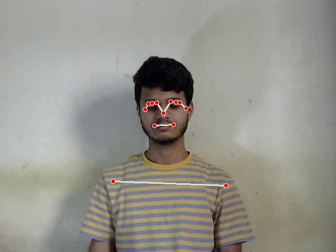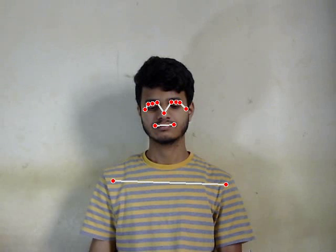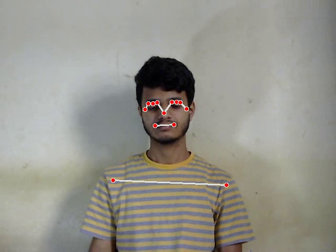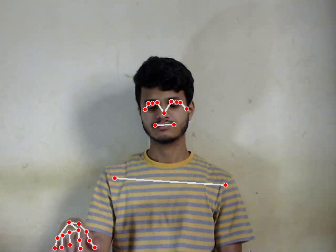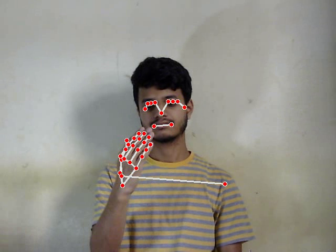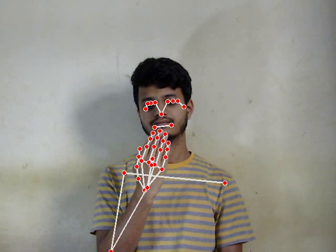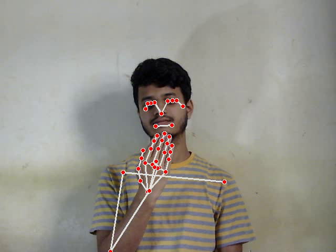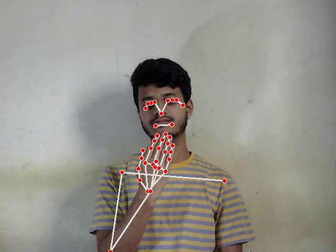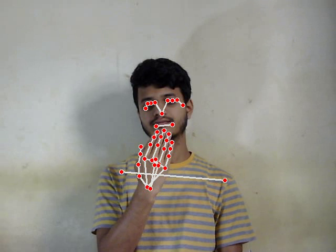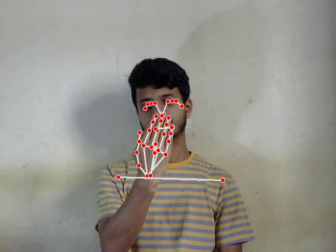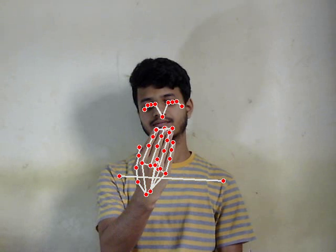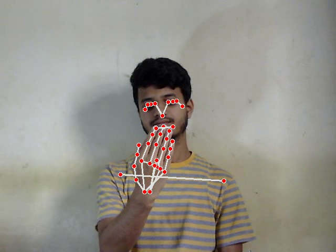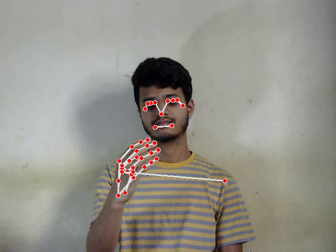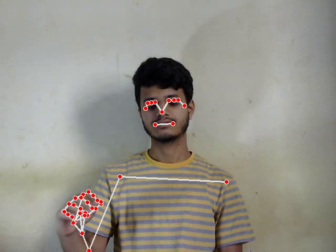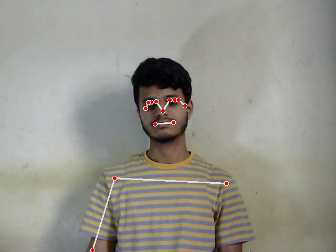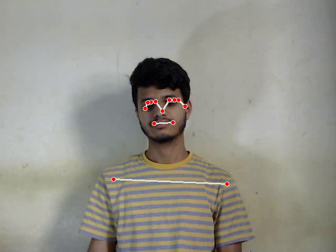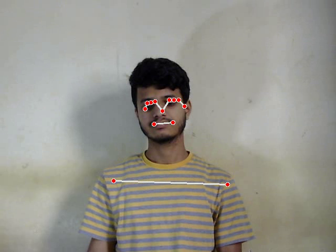thank you